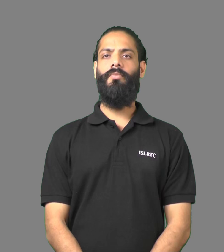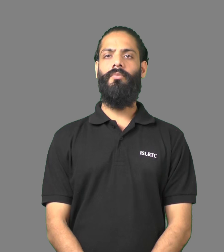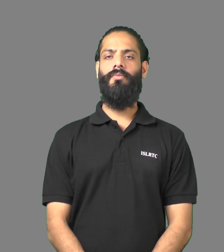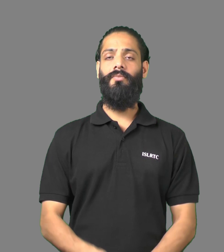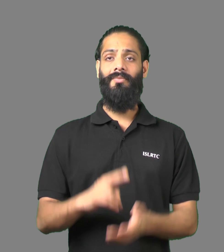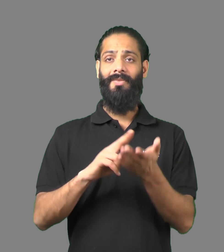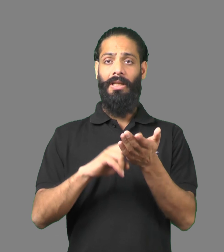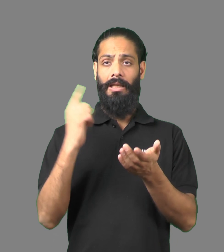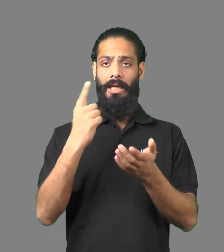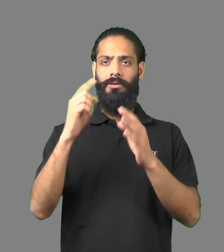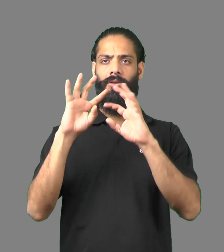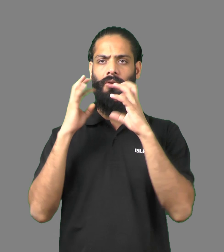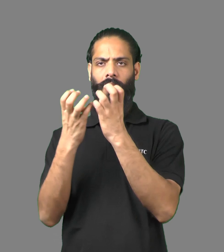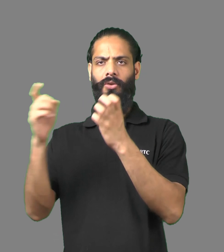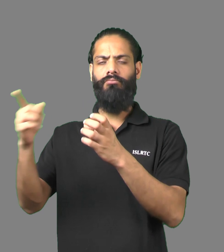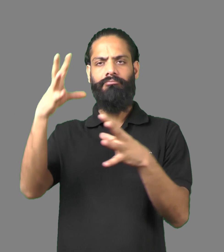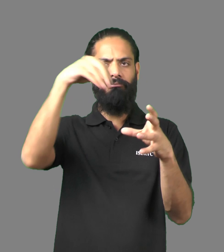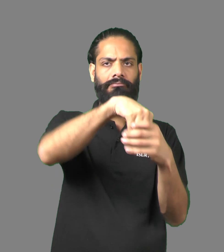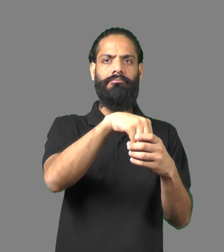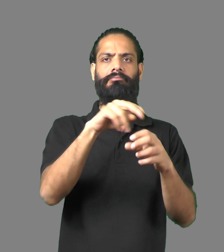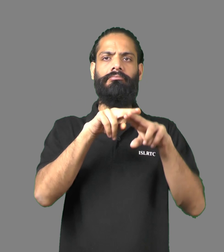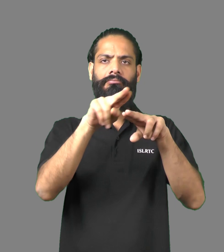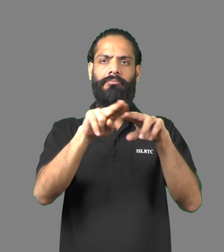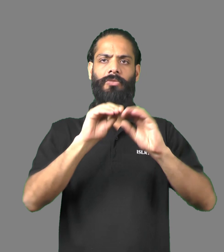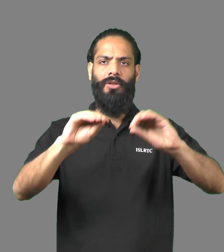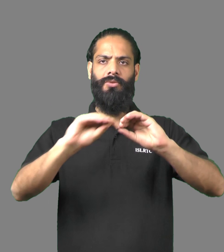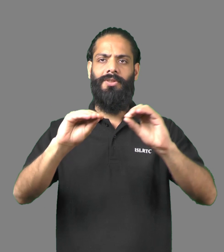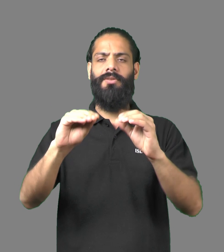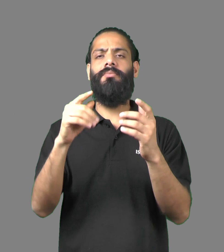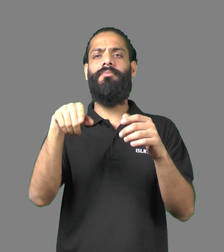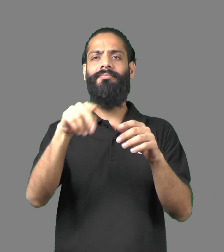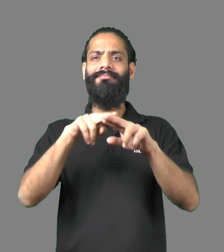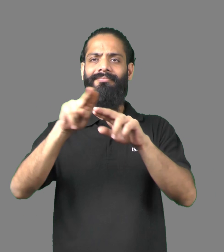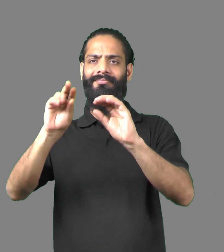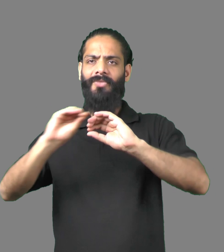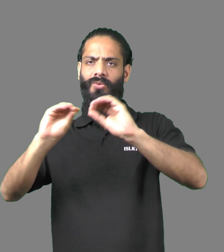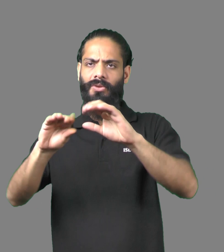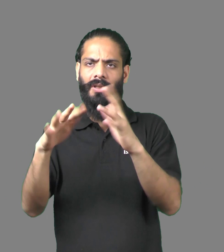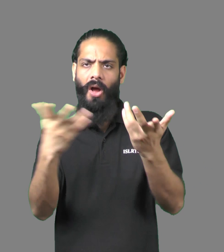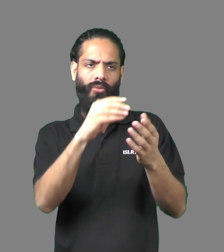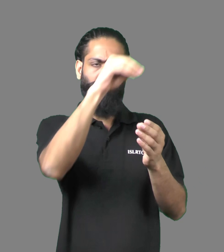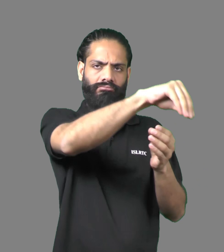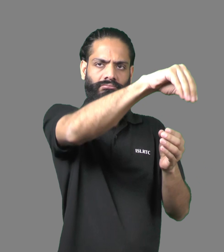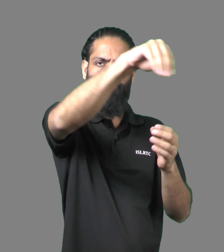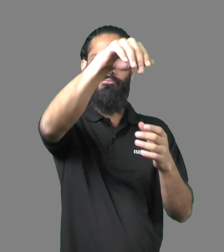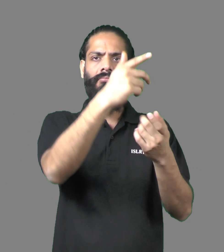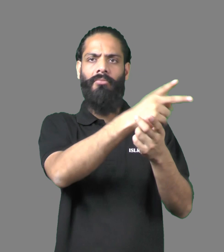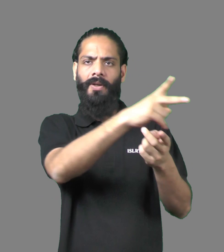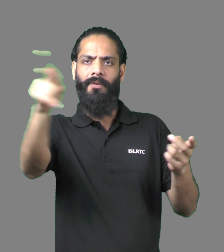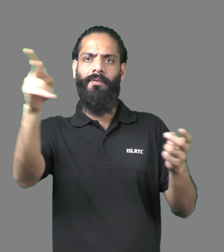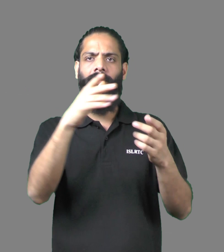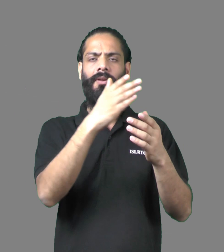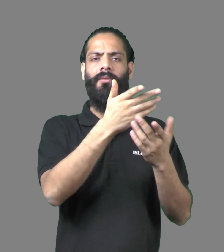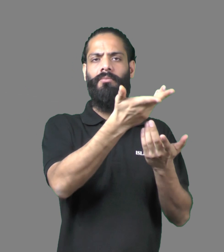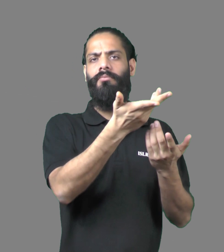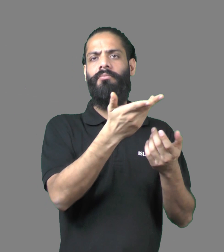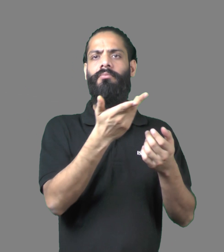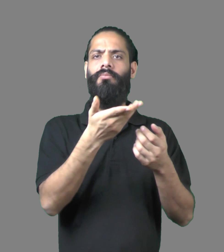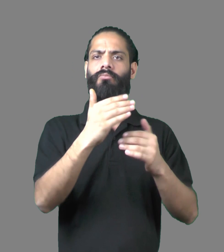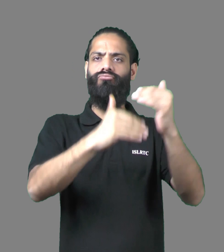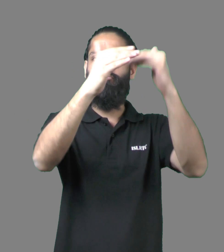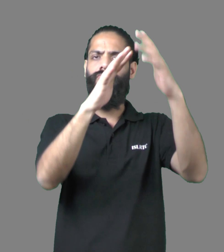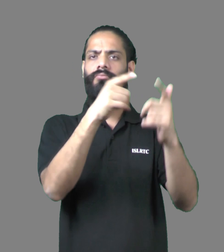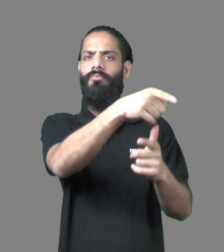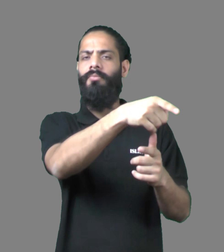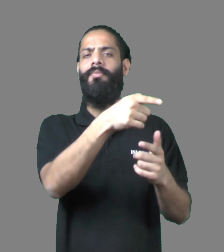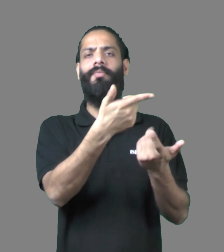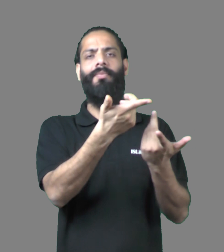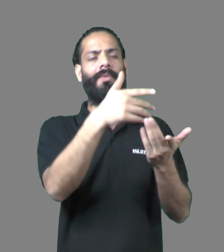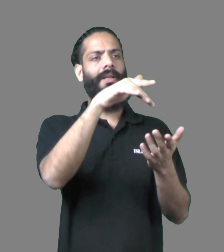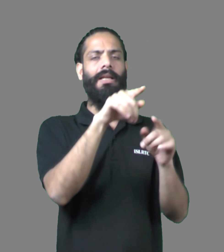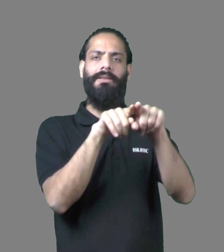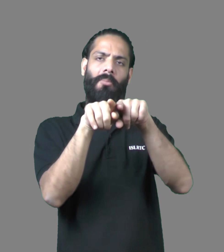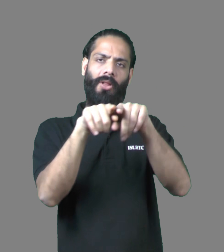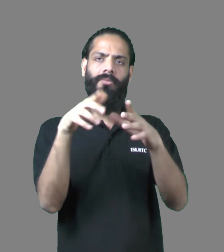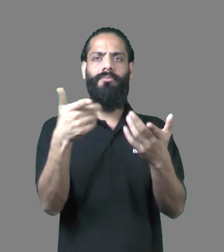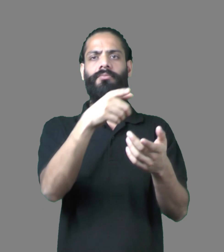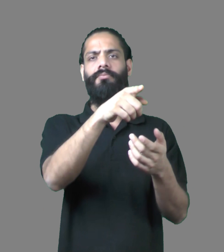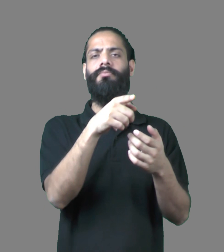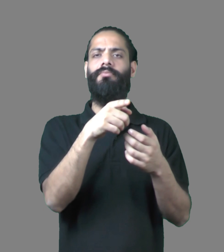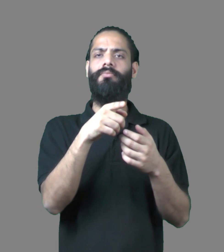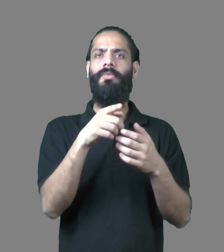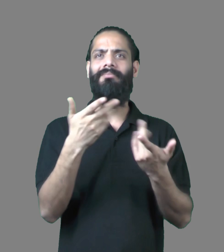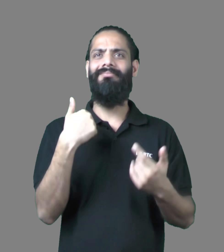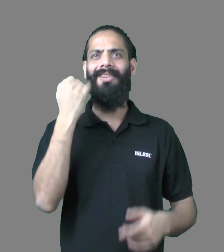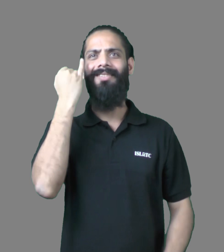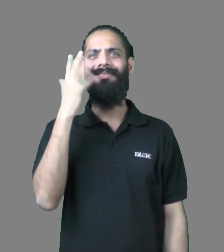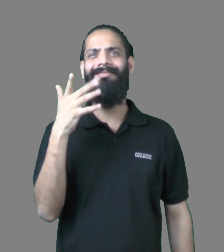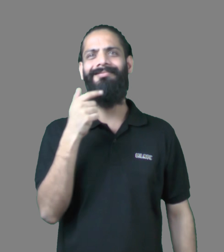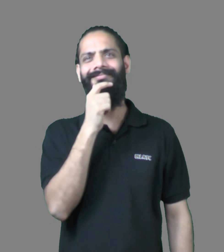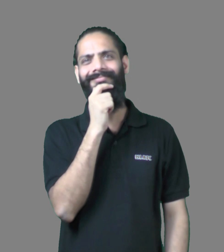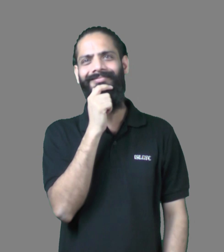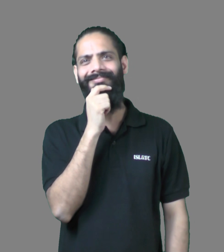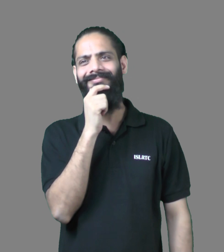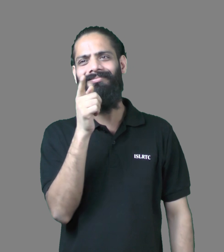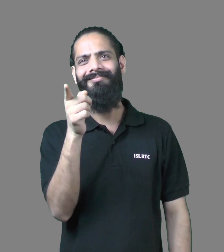National Committee for the Integration of Vocational Education (NCIVE)